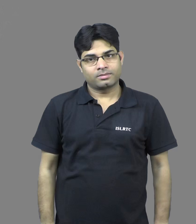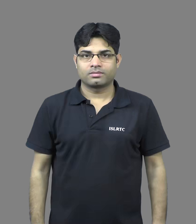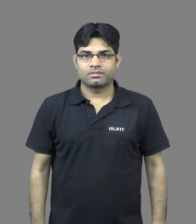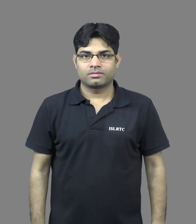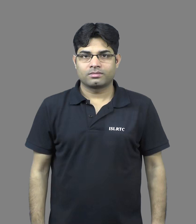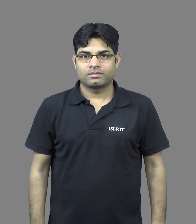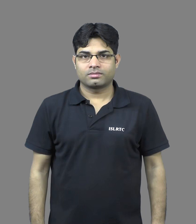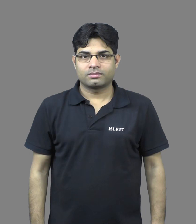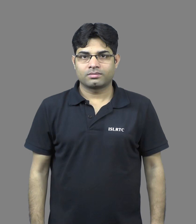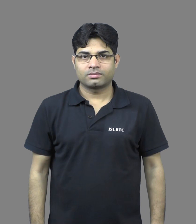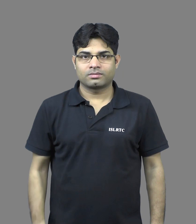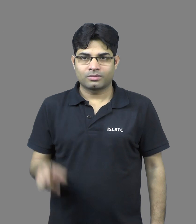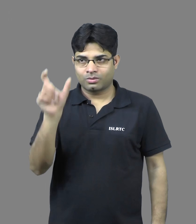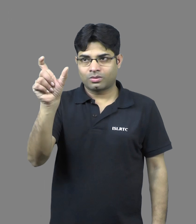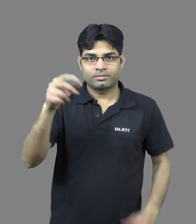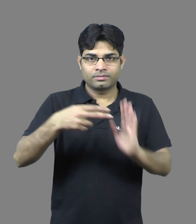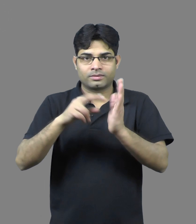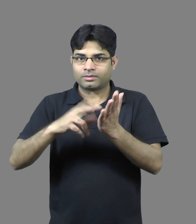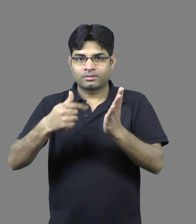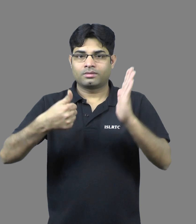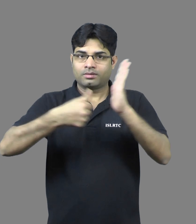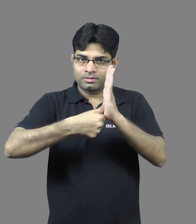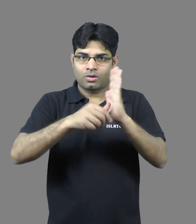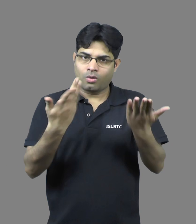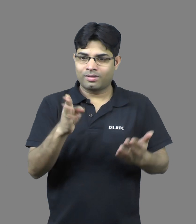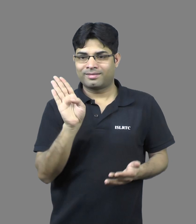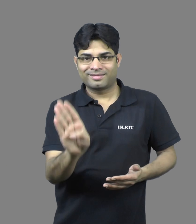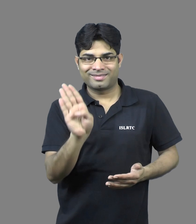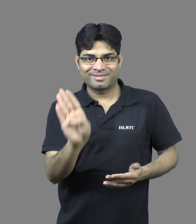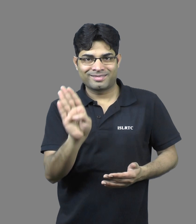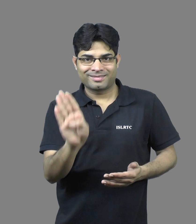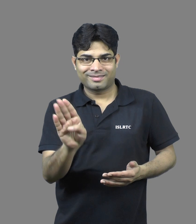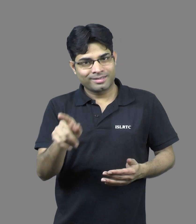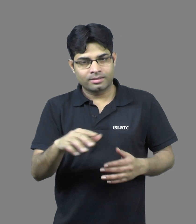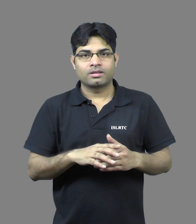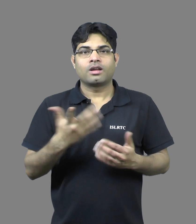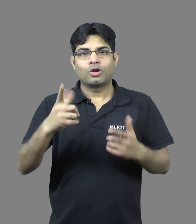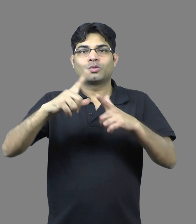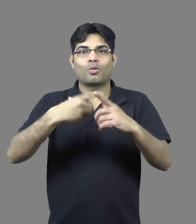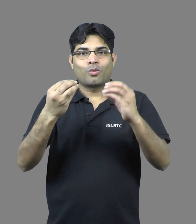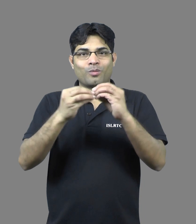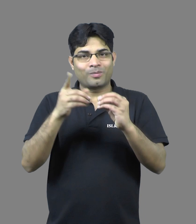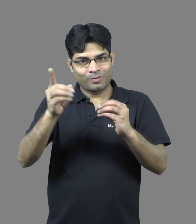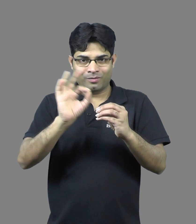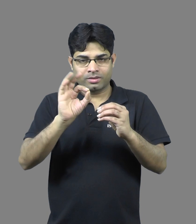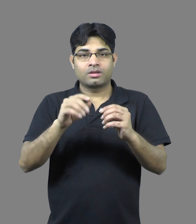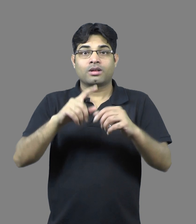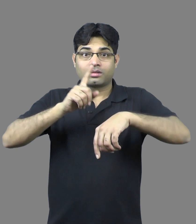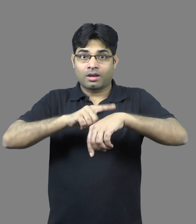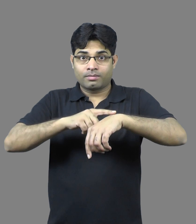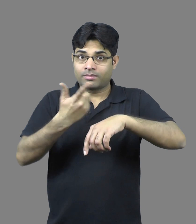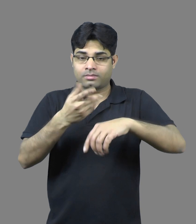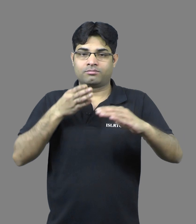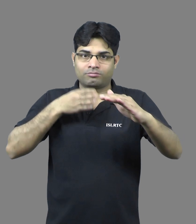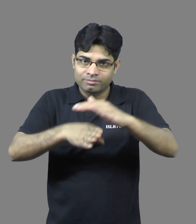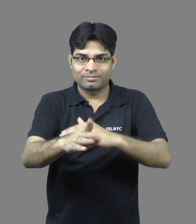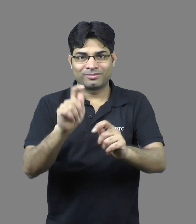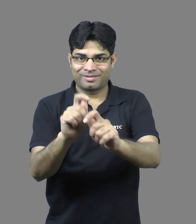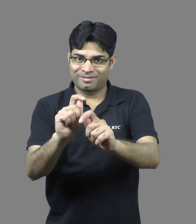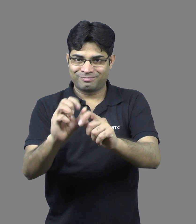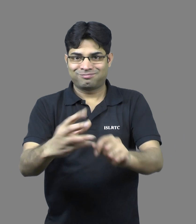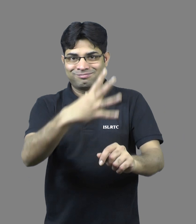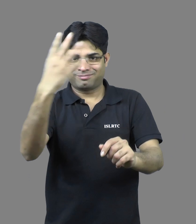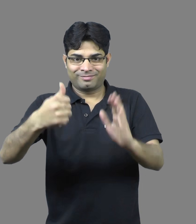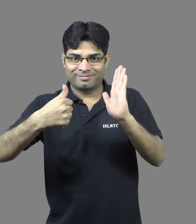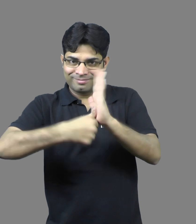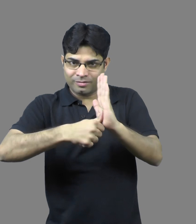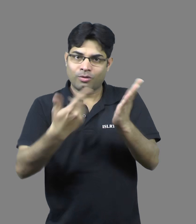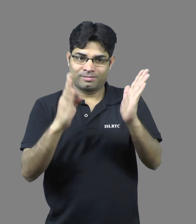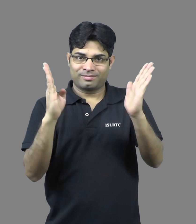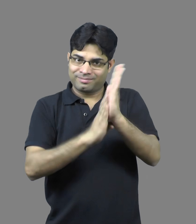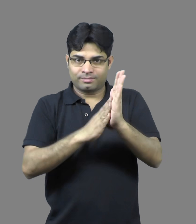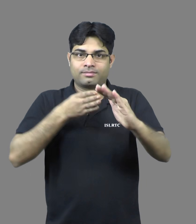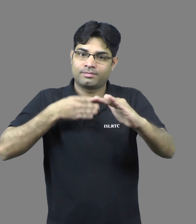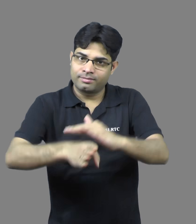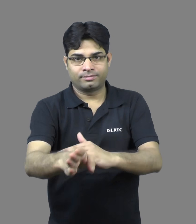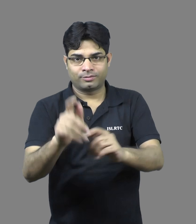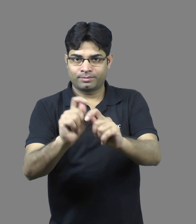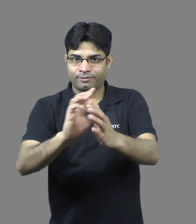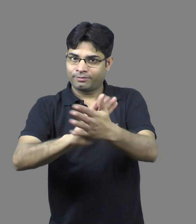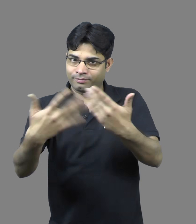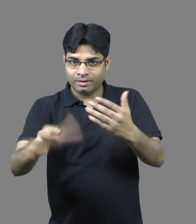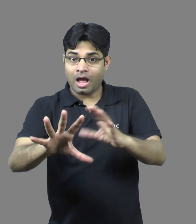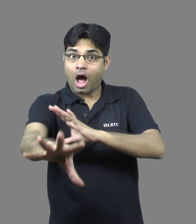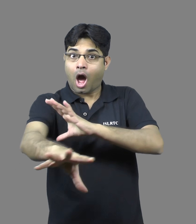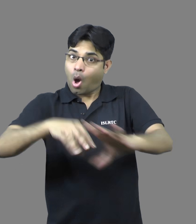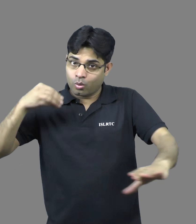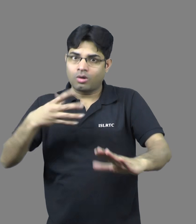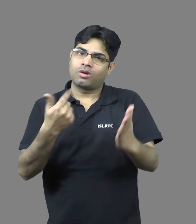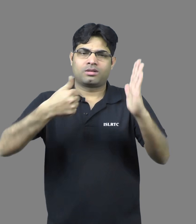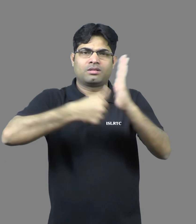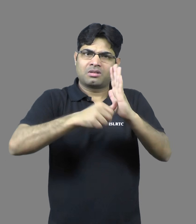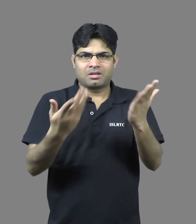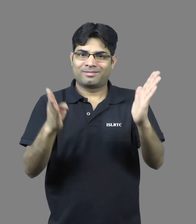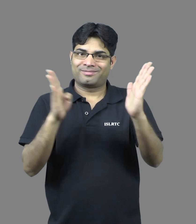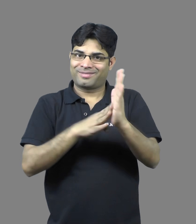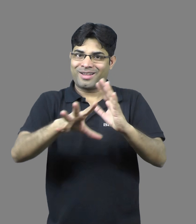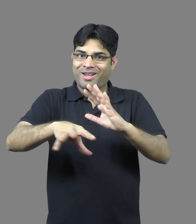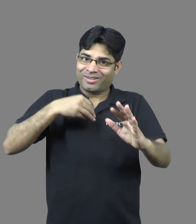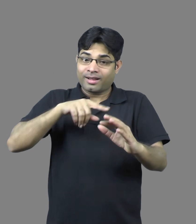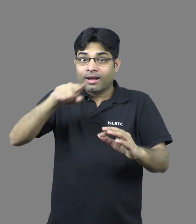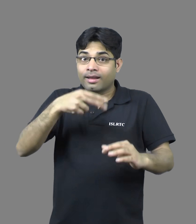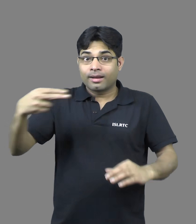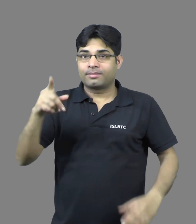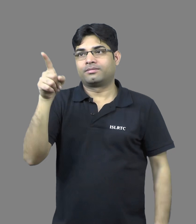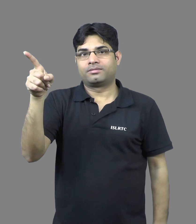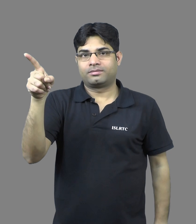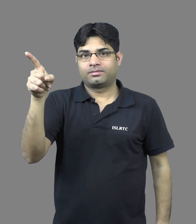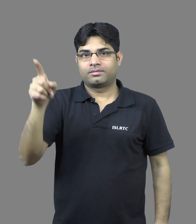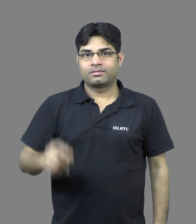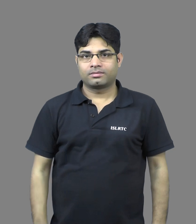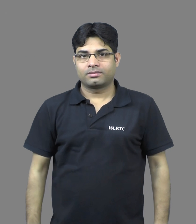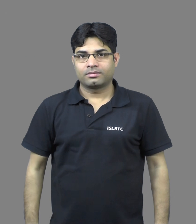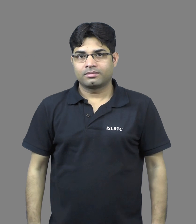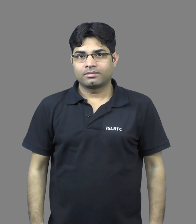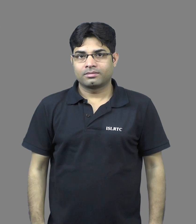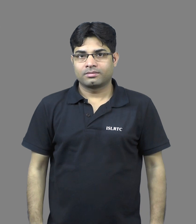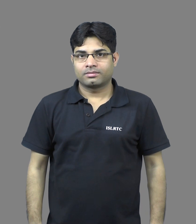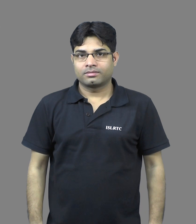Clock in or Clock on Clock off or Clock out